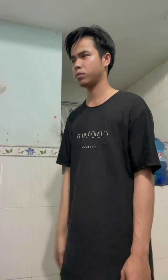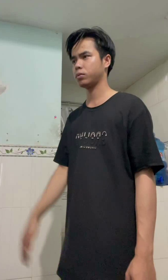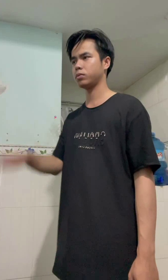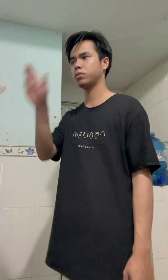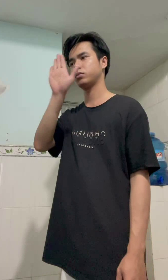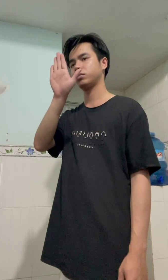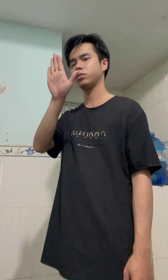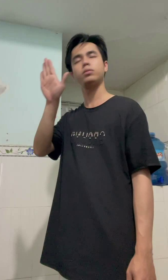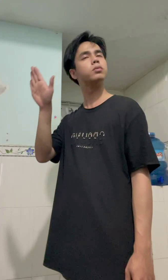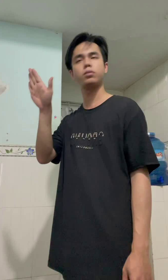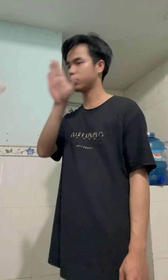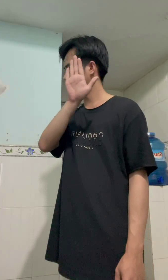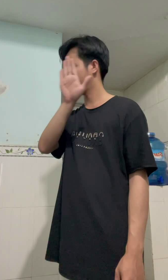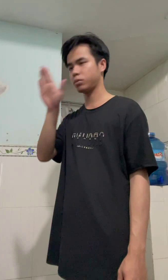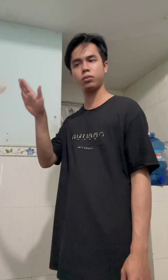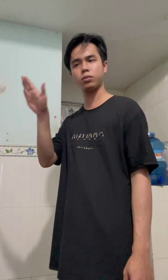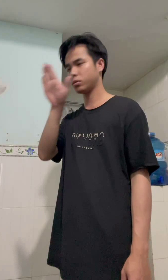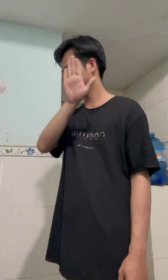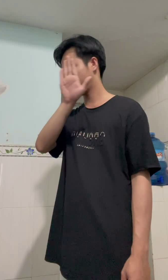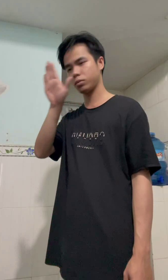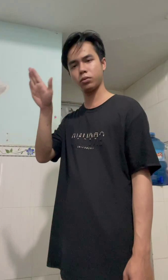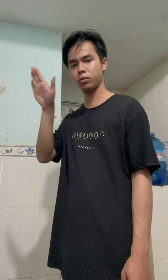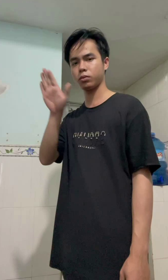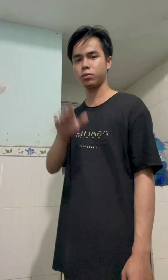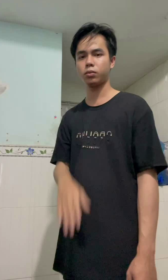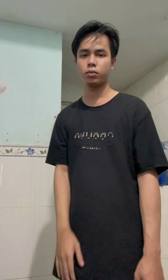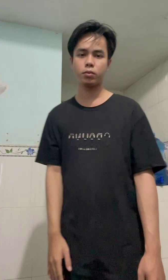khong dong y